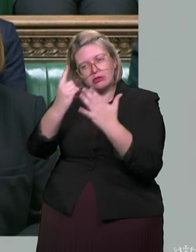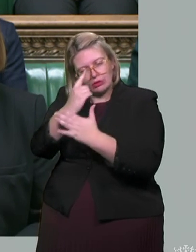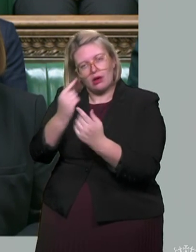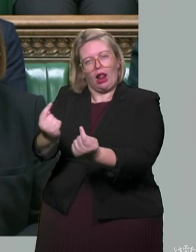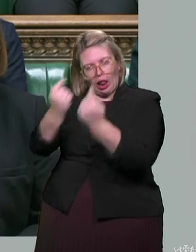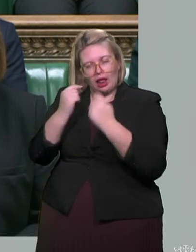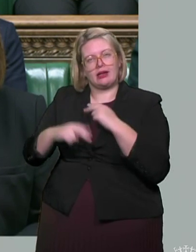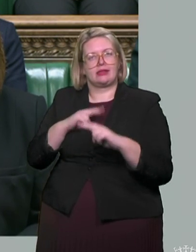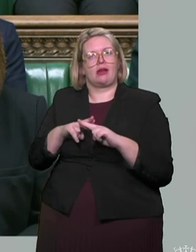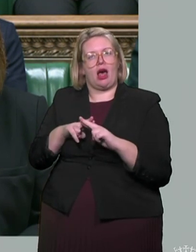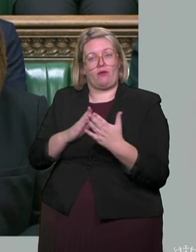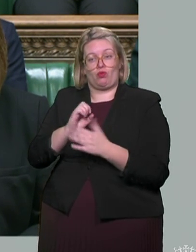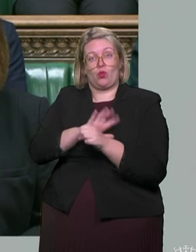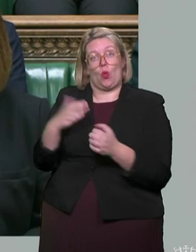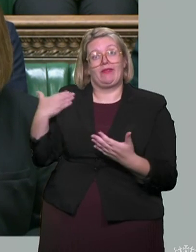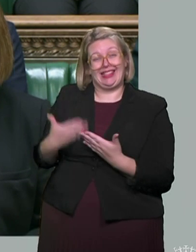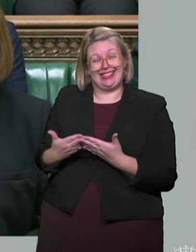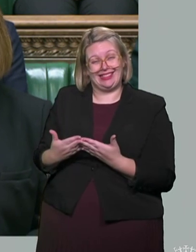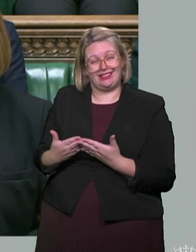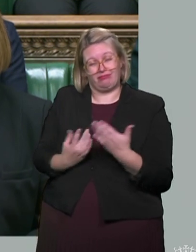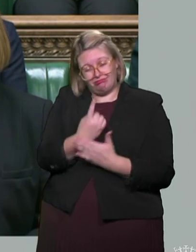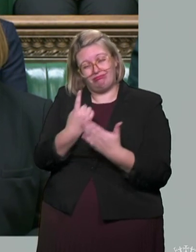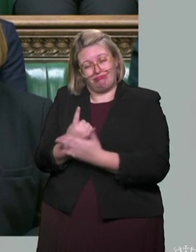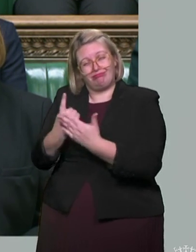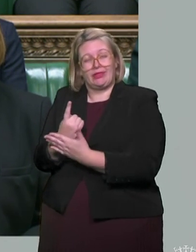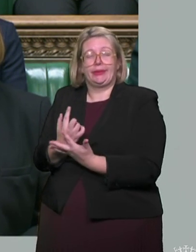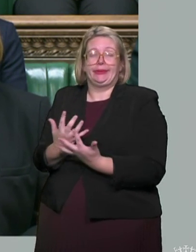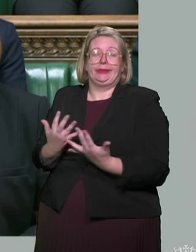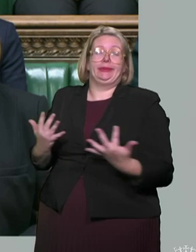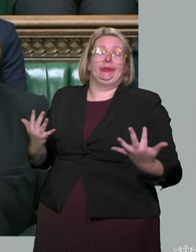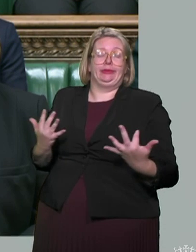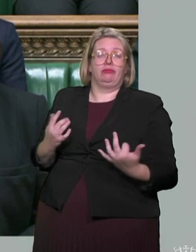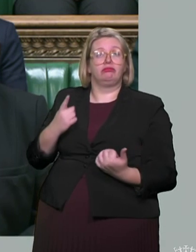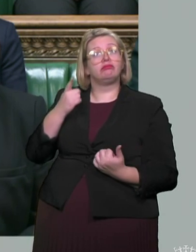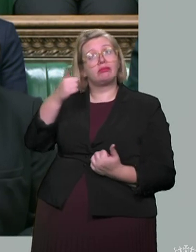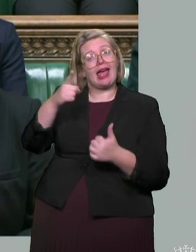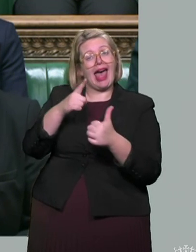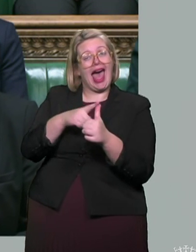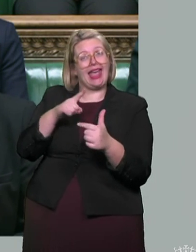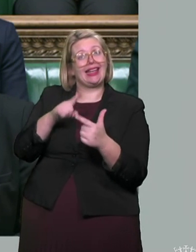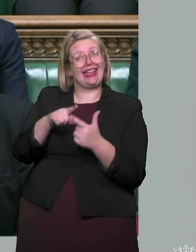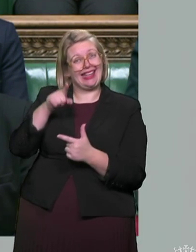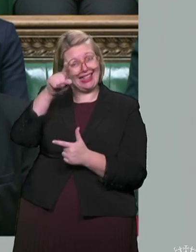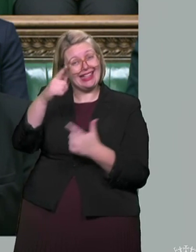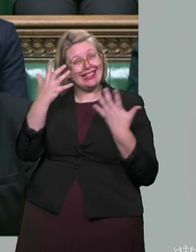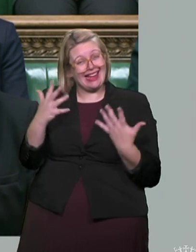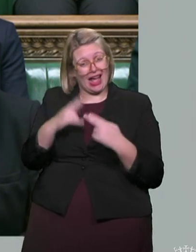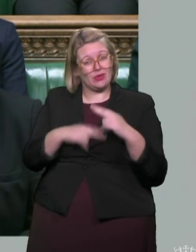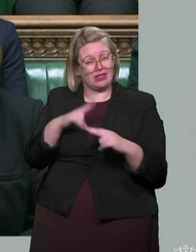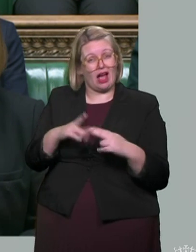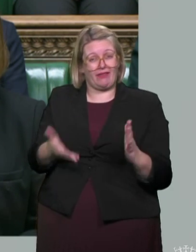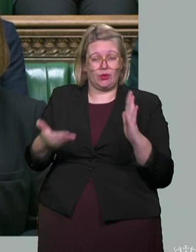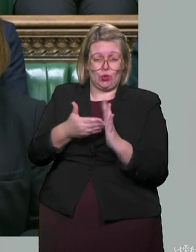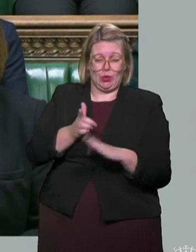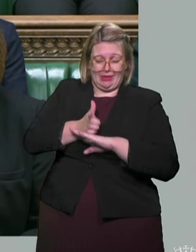To deter further attacks, staff in the hospital’s A&E department are now wearing body cameras.